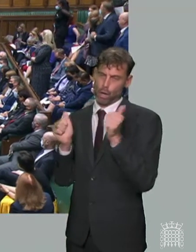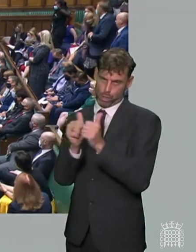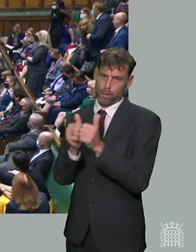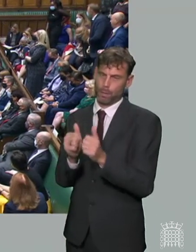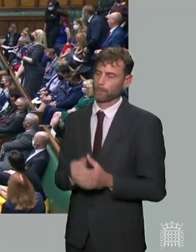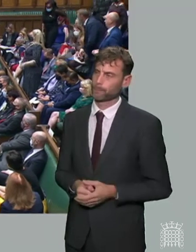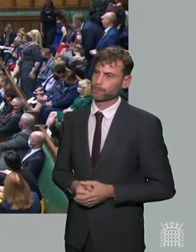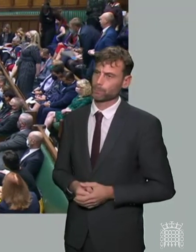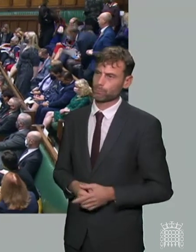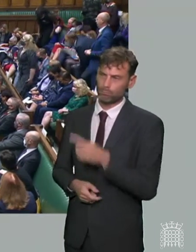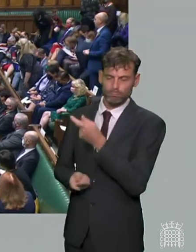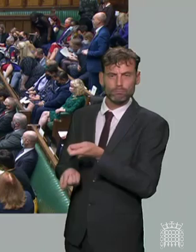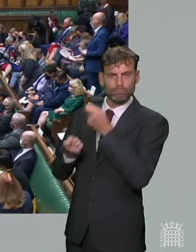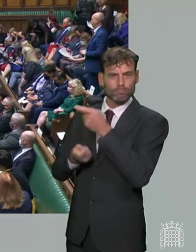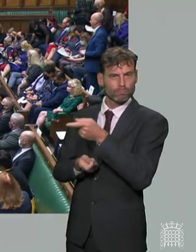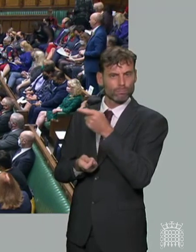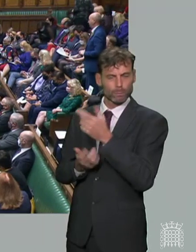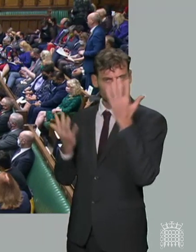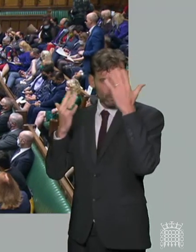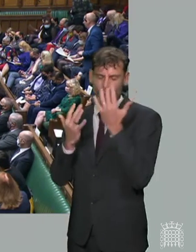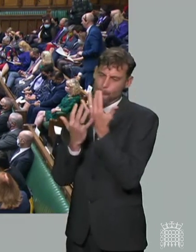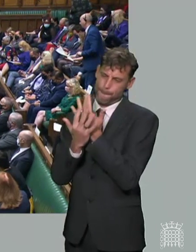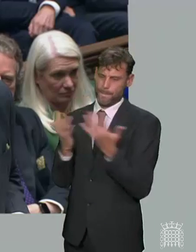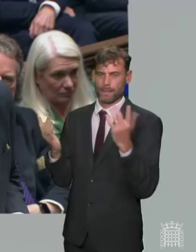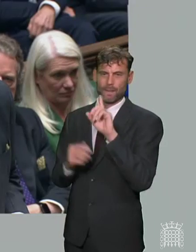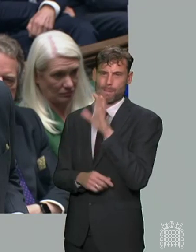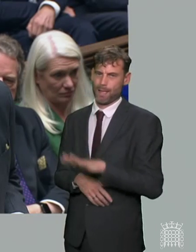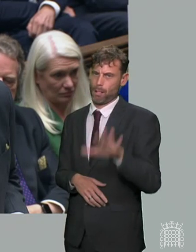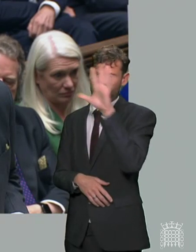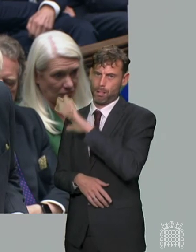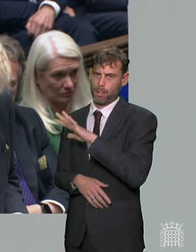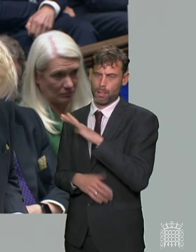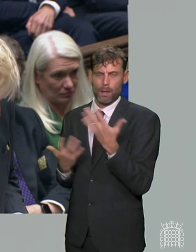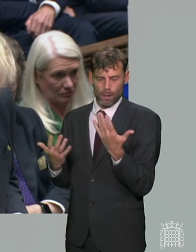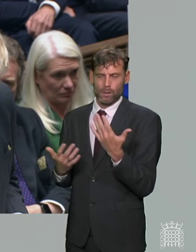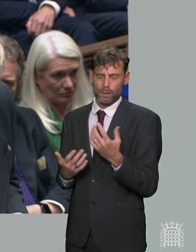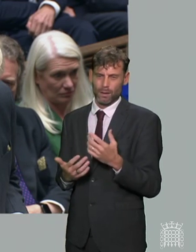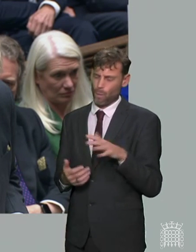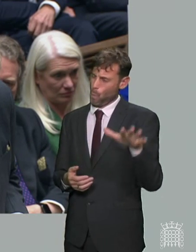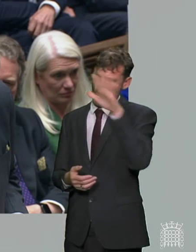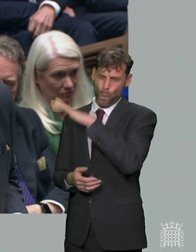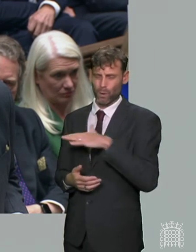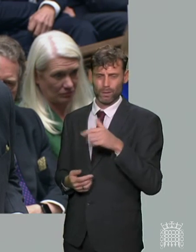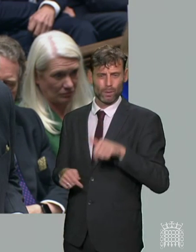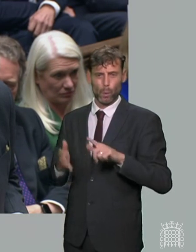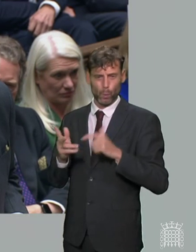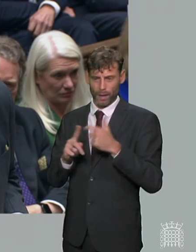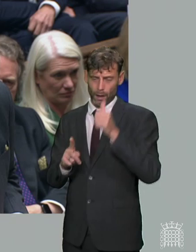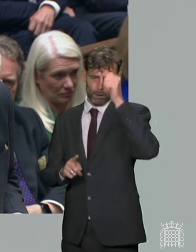I know that the honourable Lady echoes the thoughts of millions of people. There is not a family in this country that has not been touched by cancer.